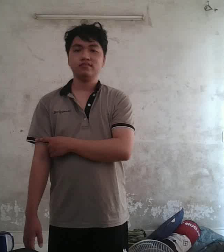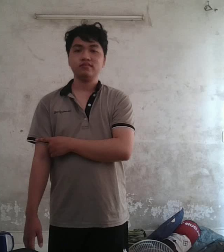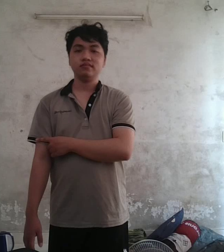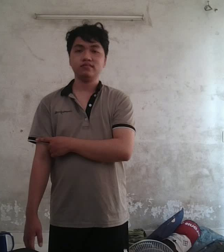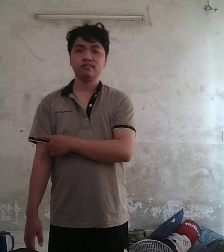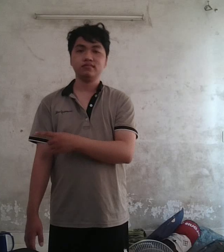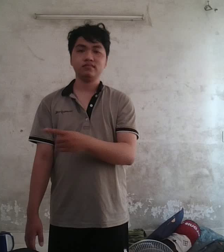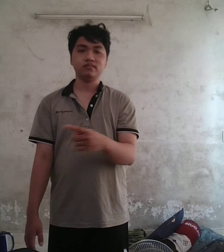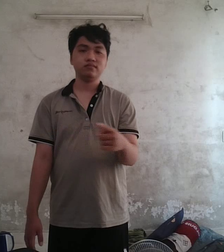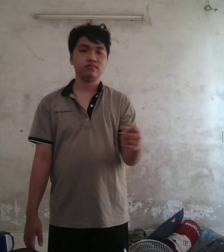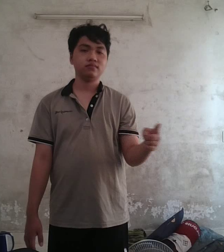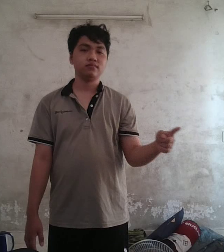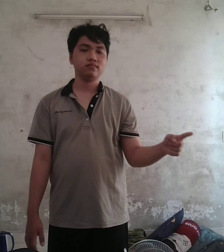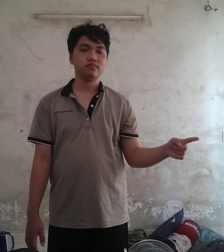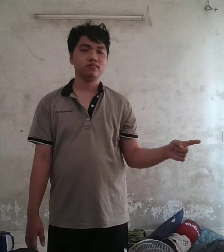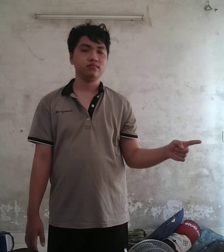cac ban